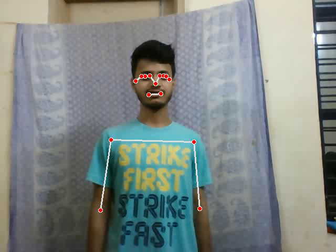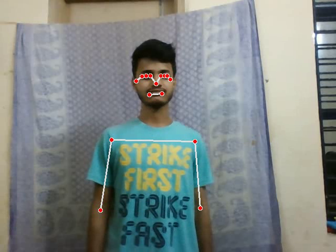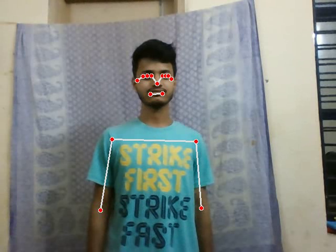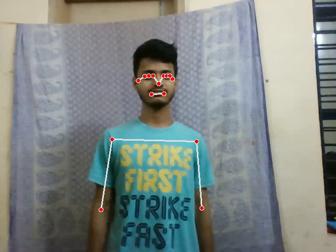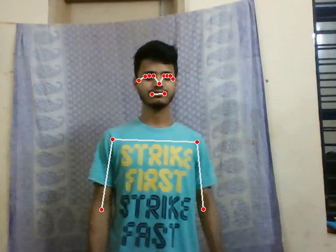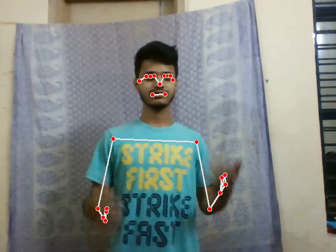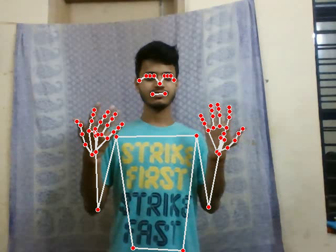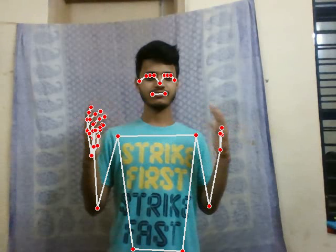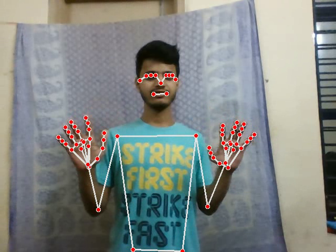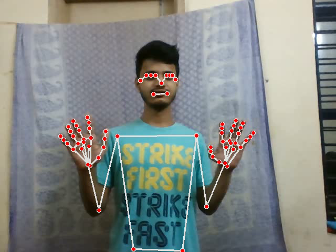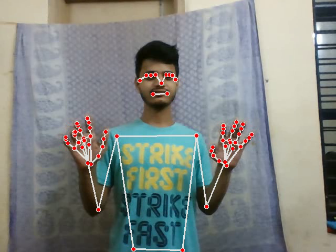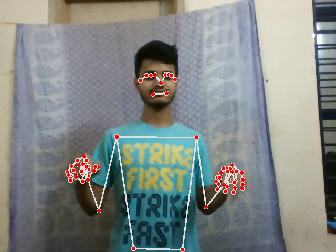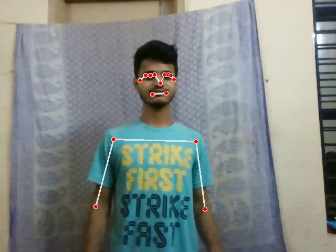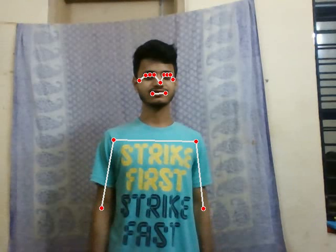do not want